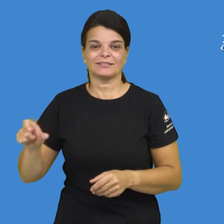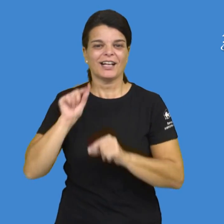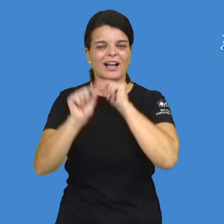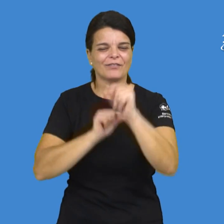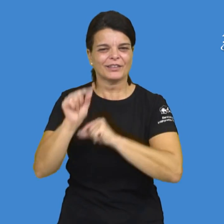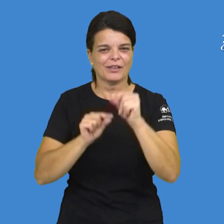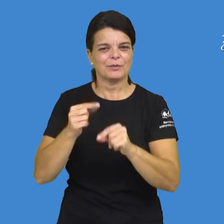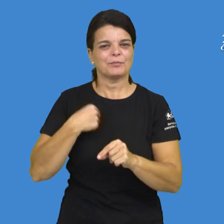virus